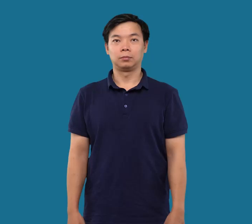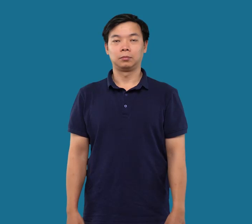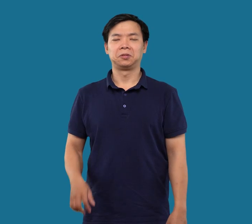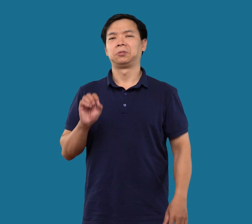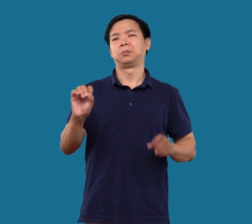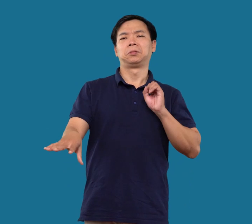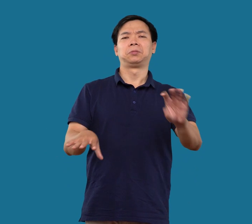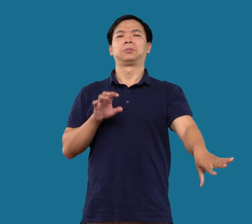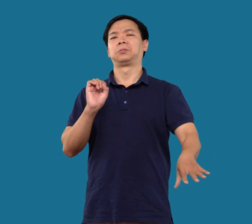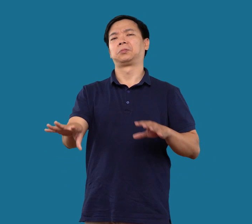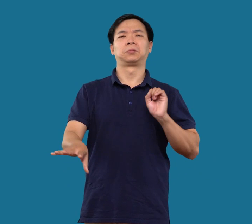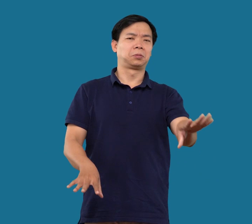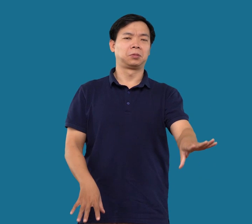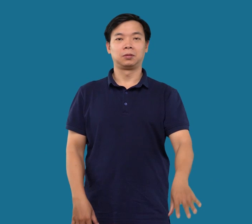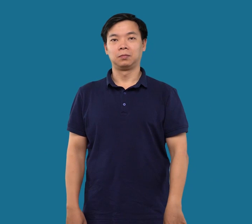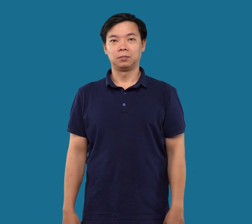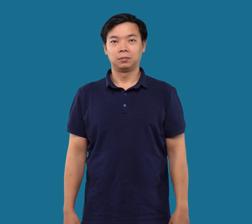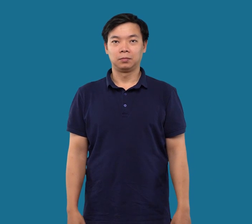xả rác